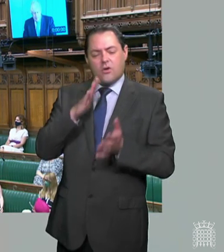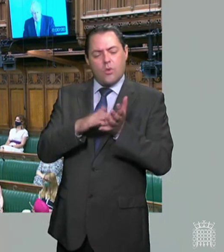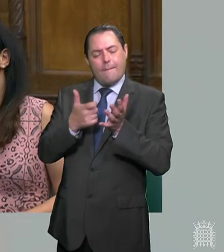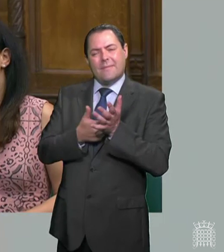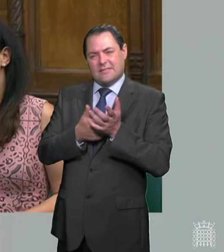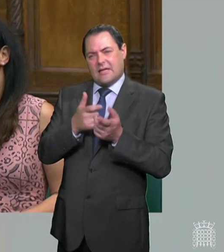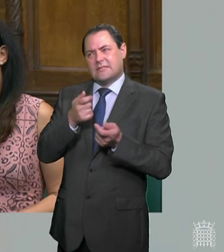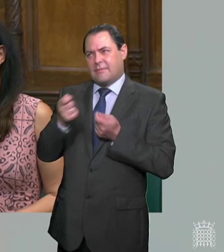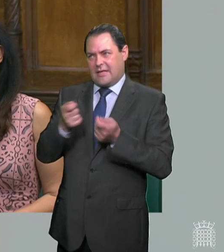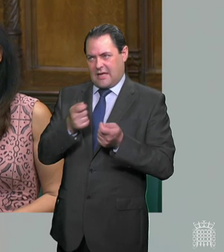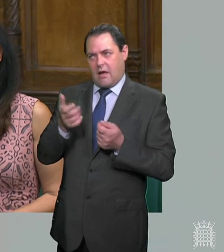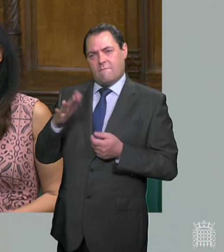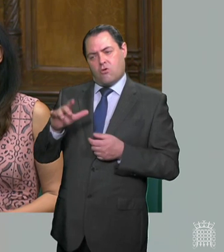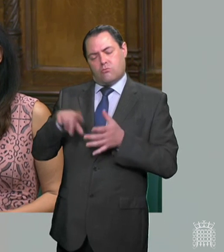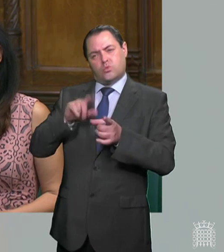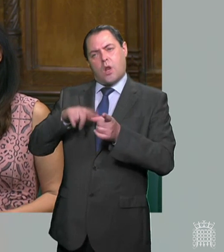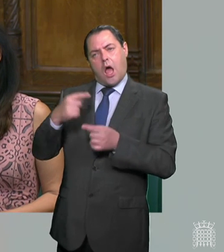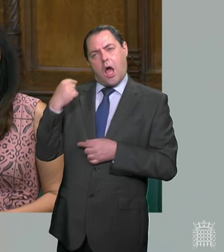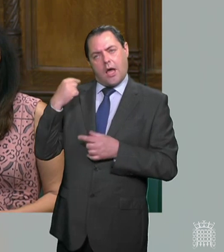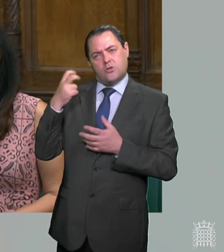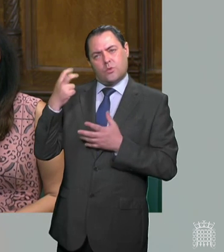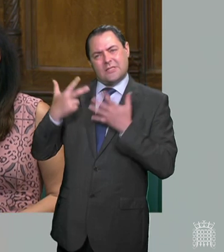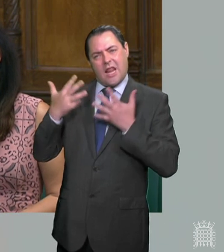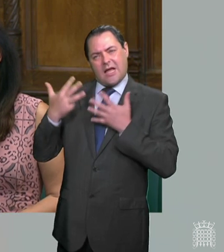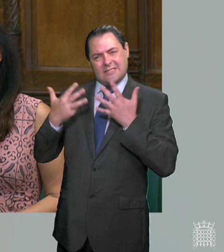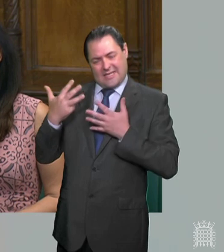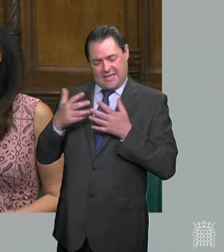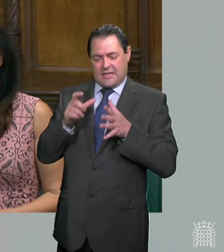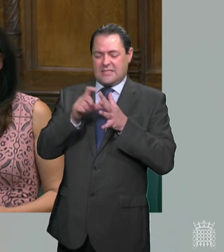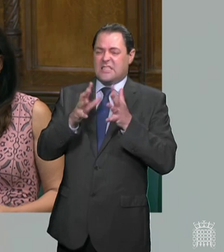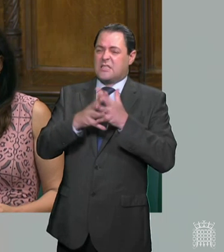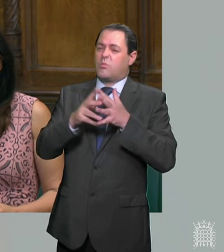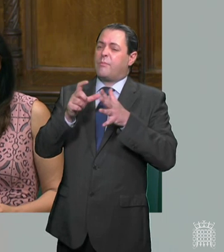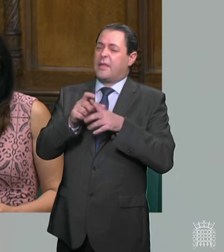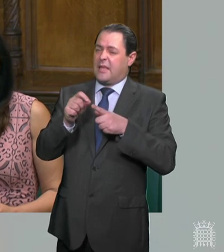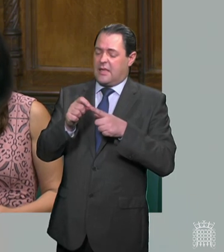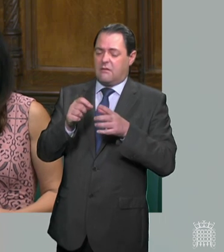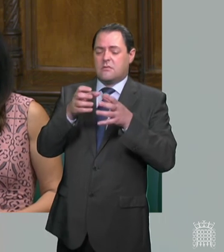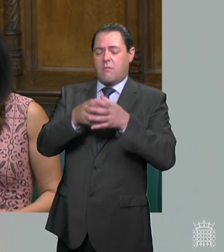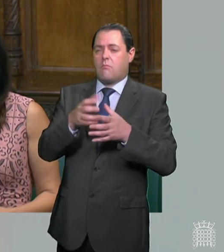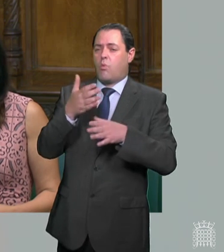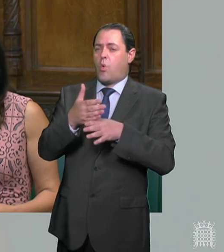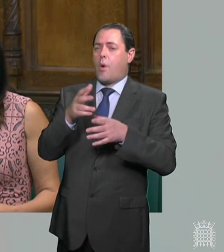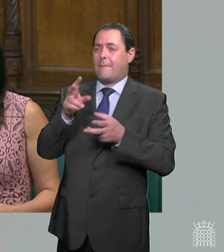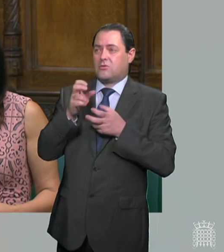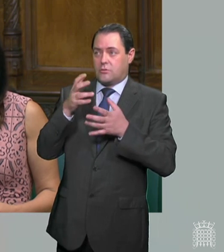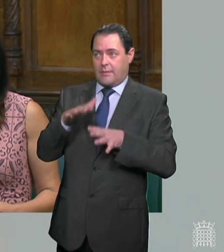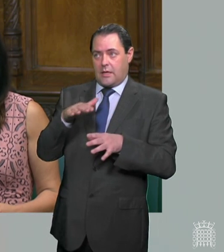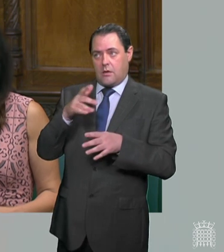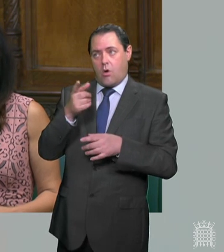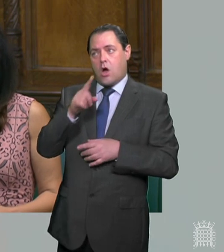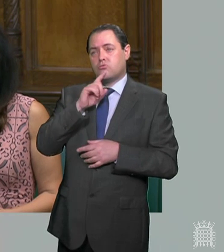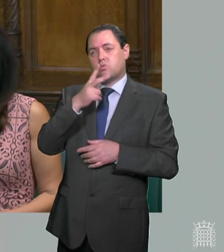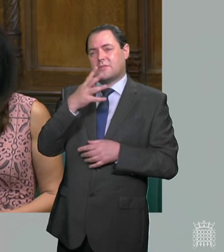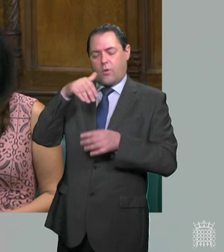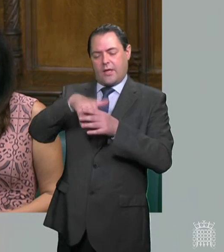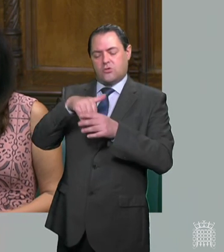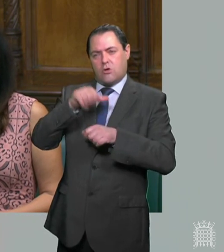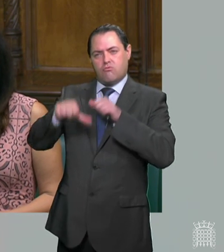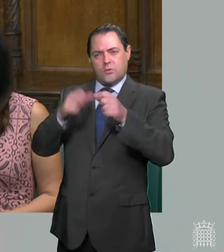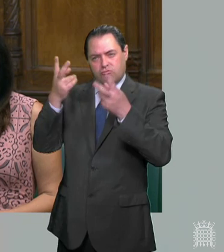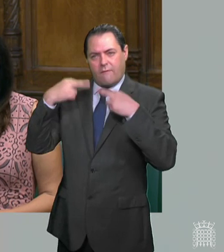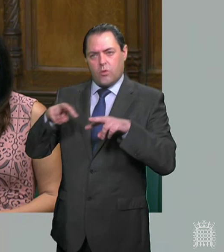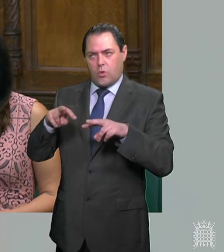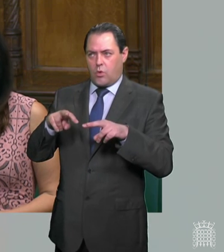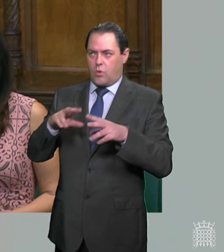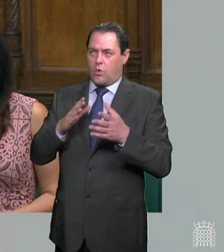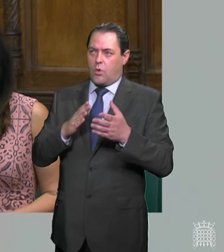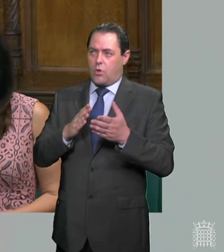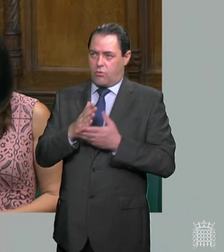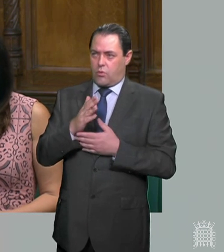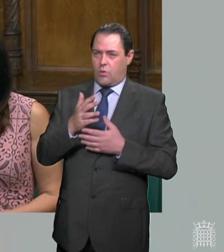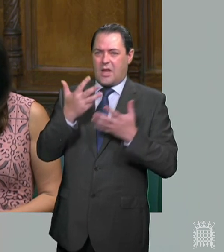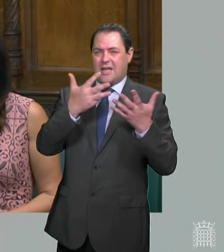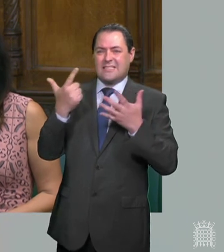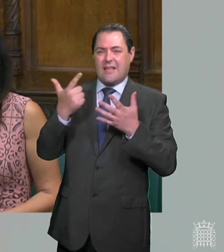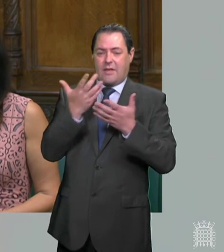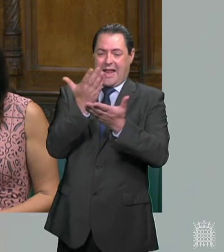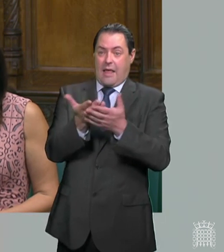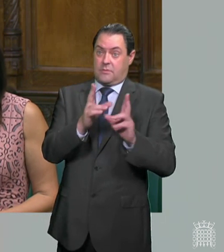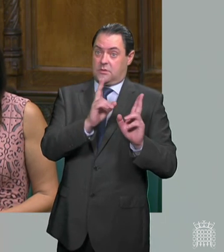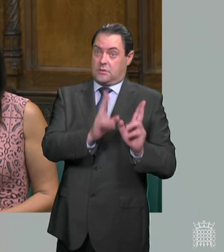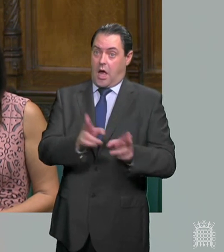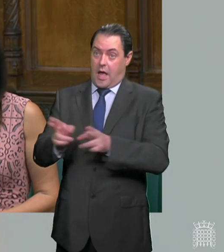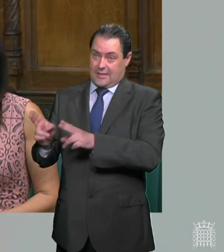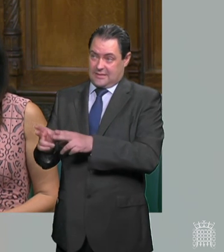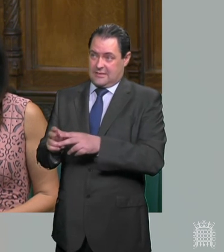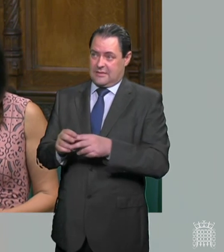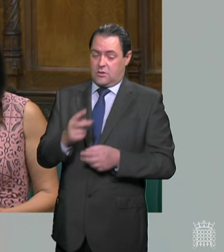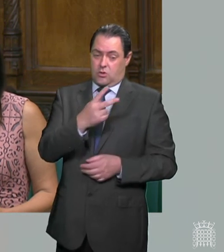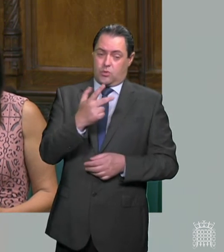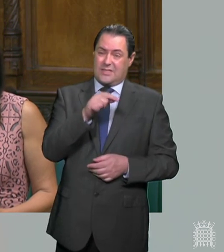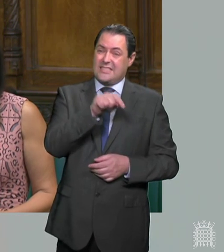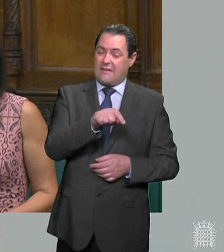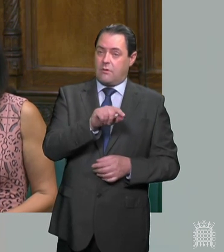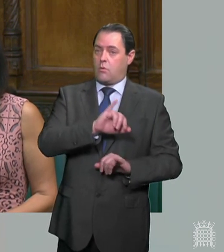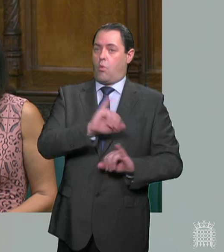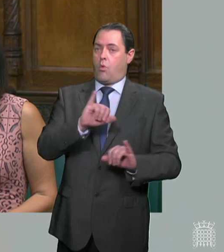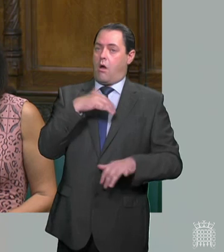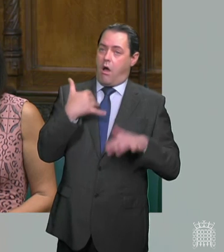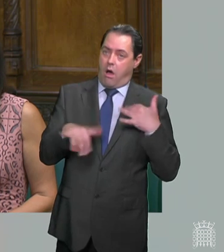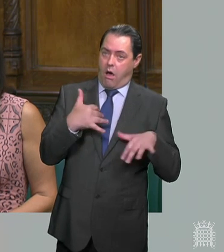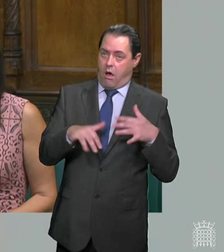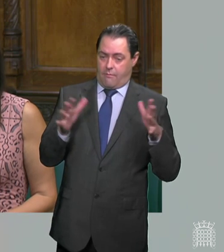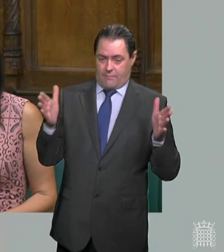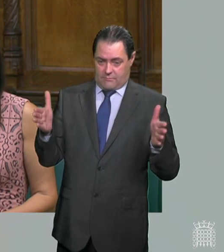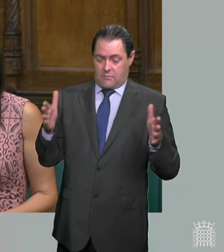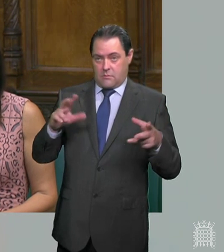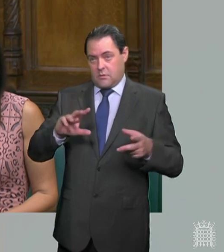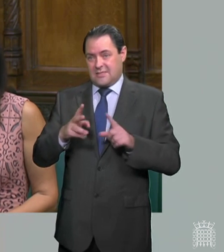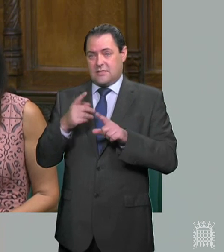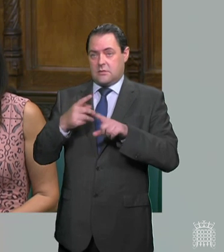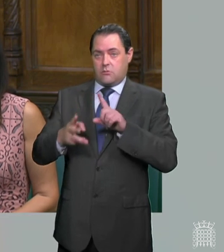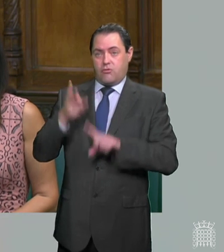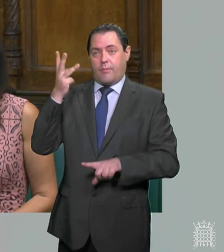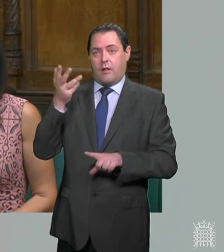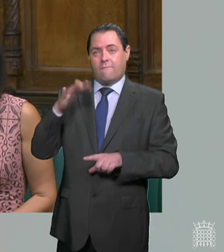Since July 2019, the Department for Work and Pensions has undertaken 124 internal process reviews following the deaths of 97 claimants and 27 where claimants suffered serious harm—a threefold increase since 2012.